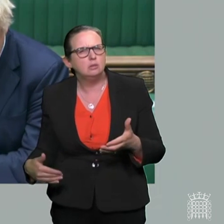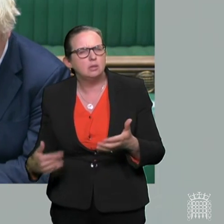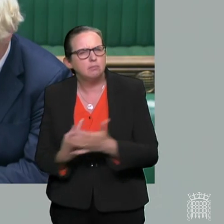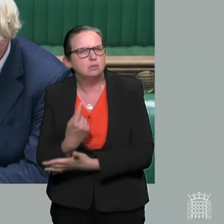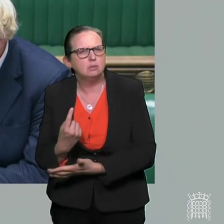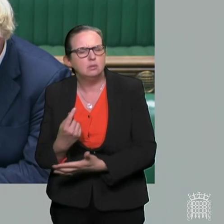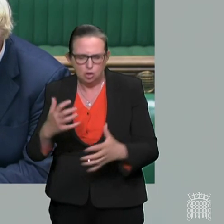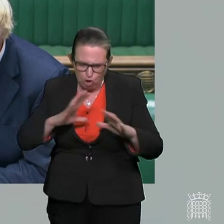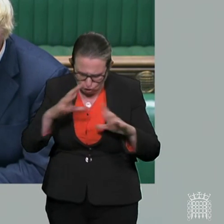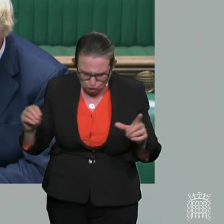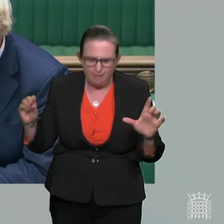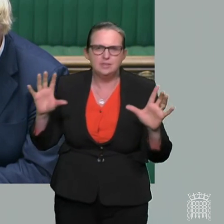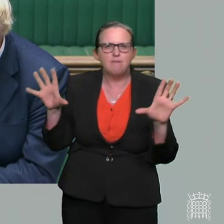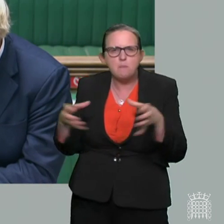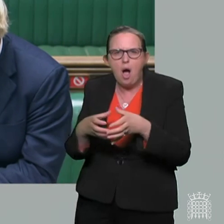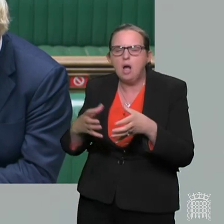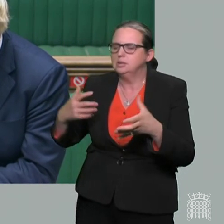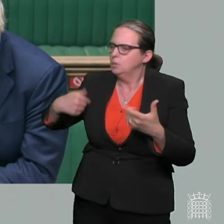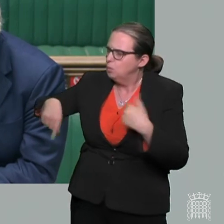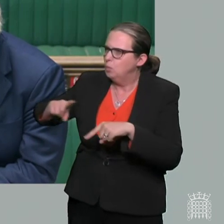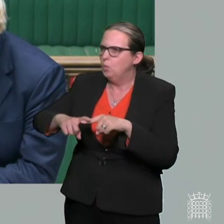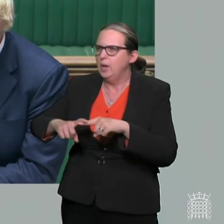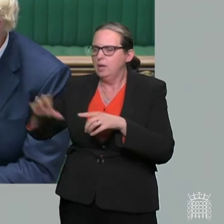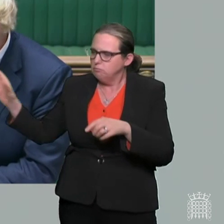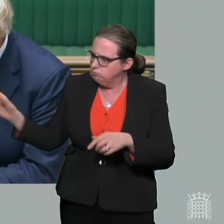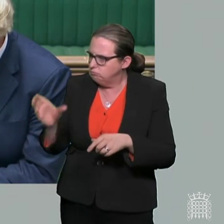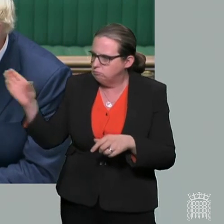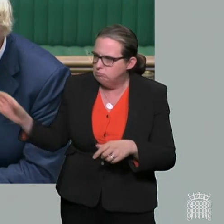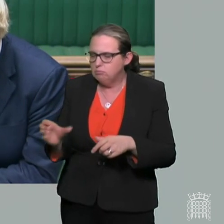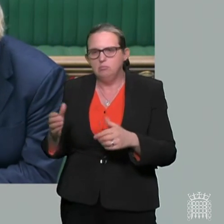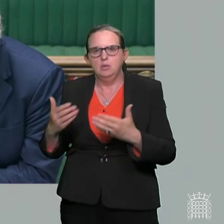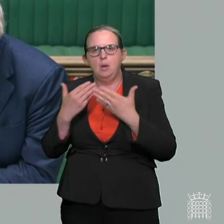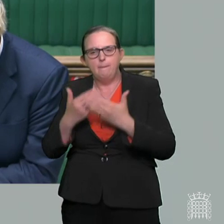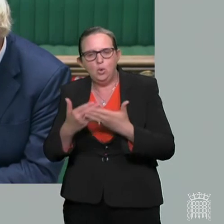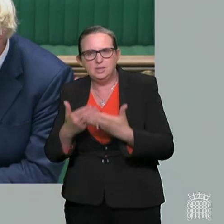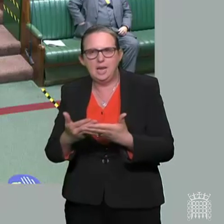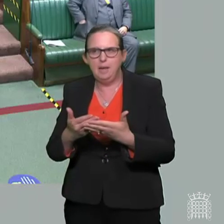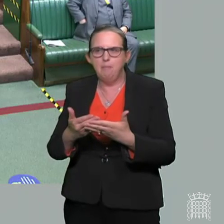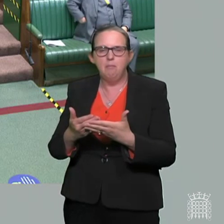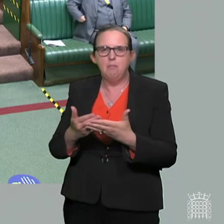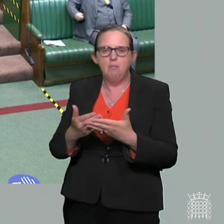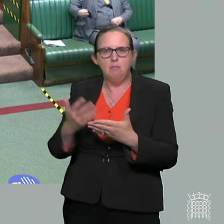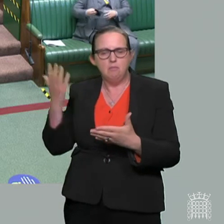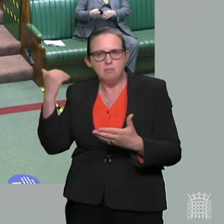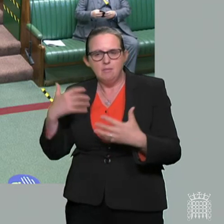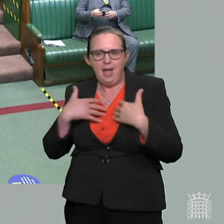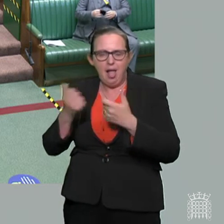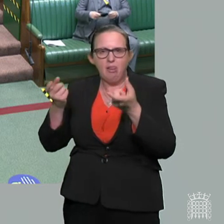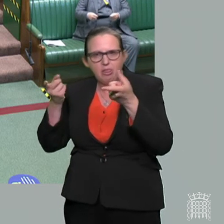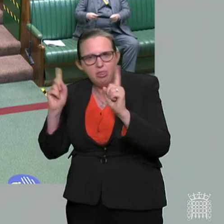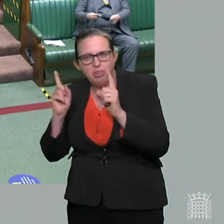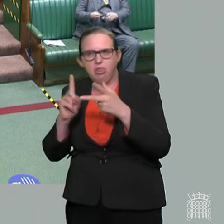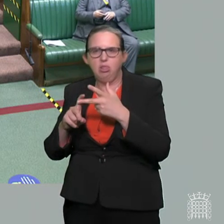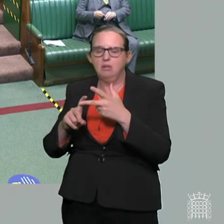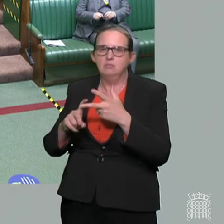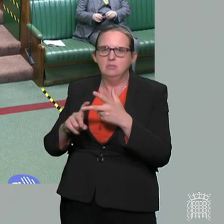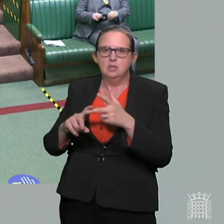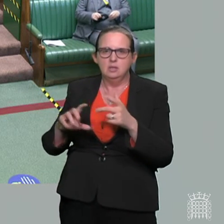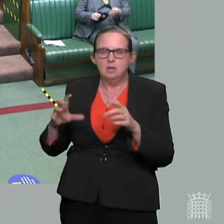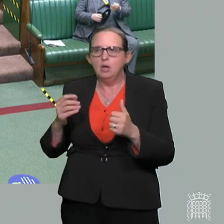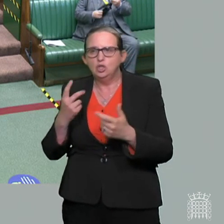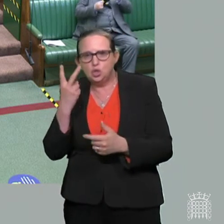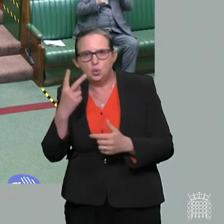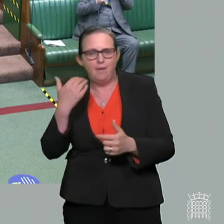This is a party that has not only had the first ever Muslim Secretary of State for Health and Social Care—and he is the former Chancellor, of course—but two female Prime Ministers.